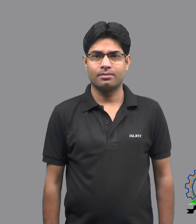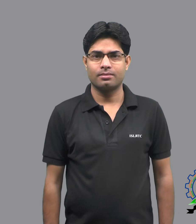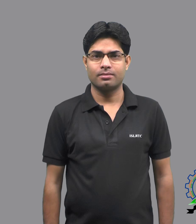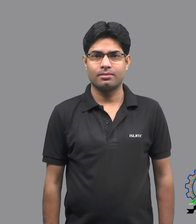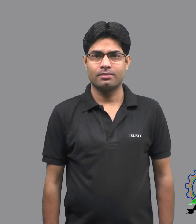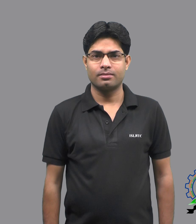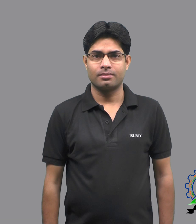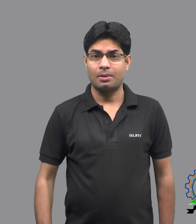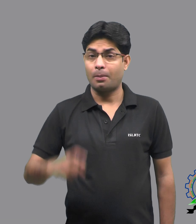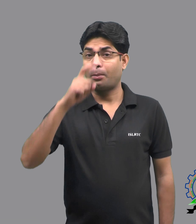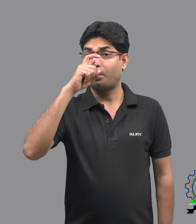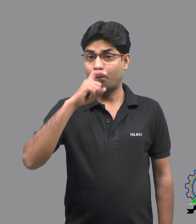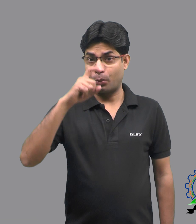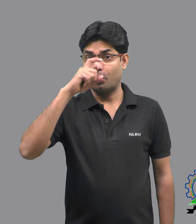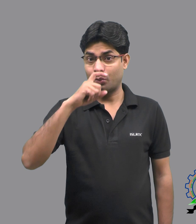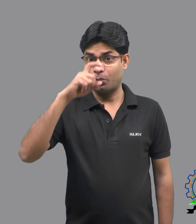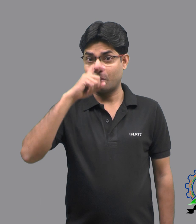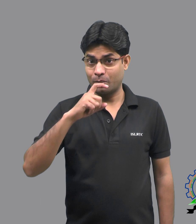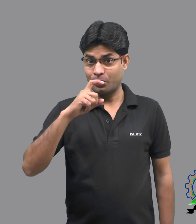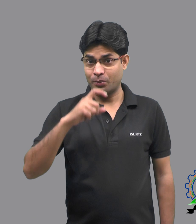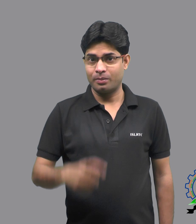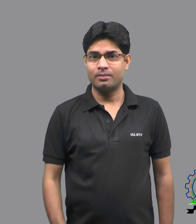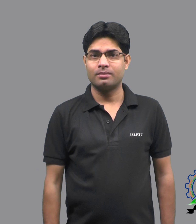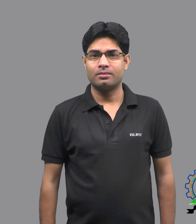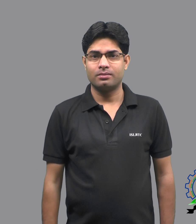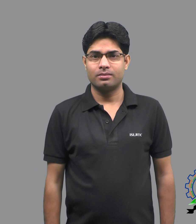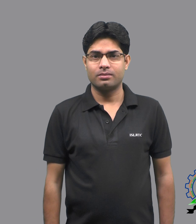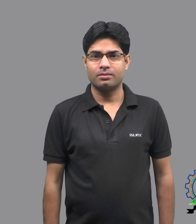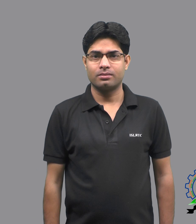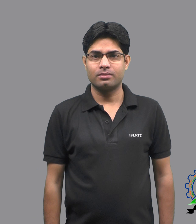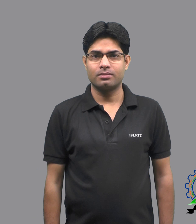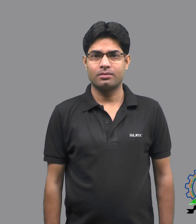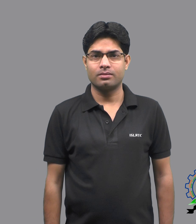Blue